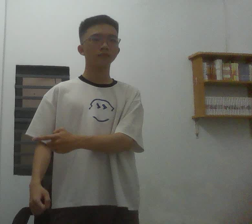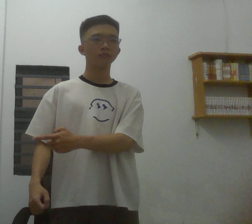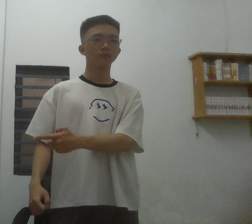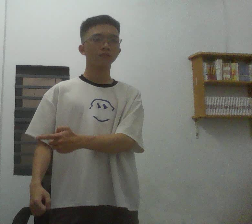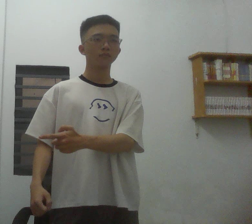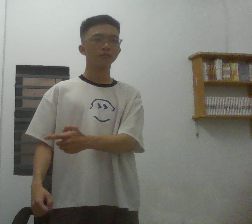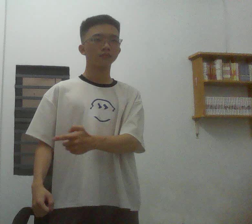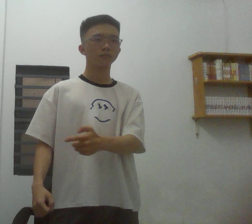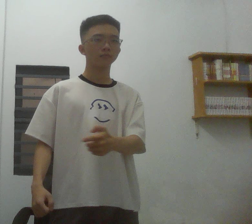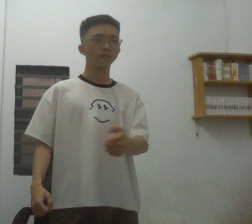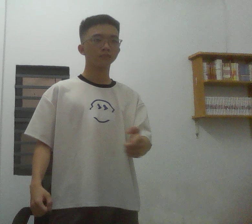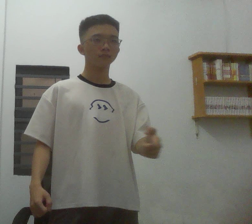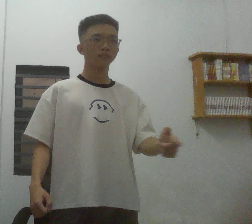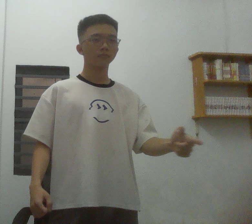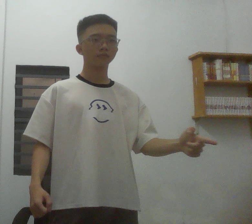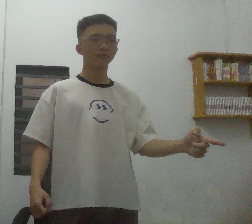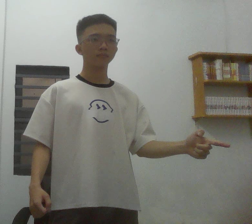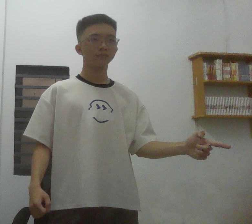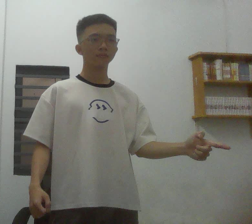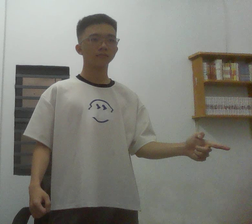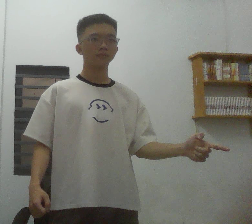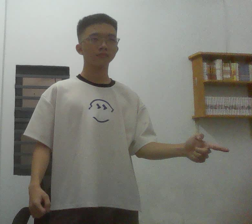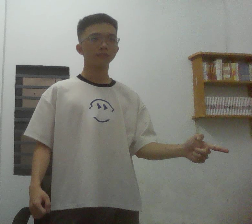cac ban